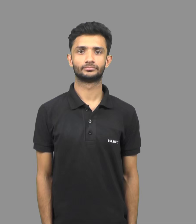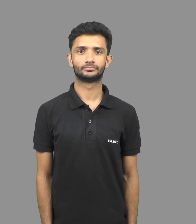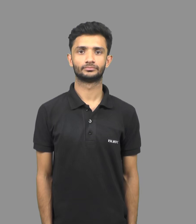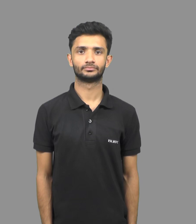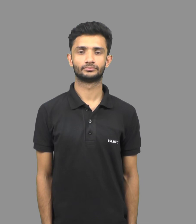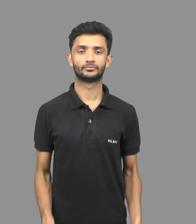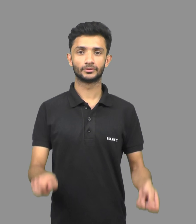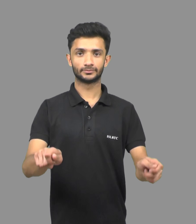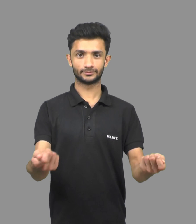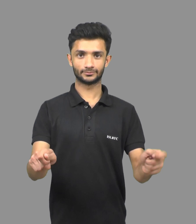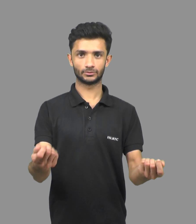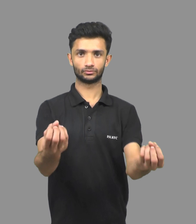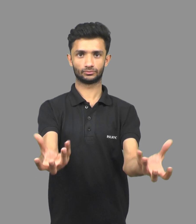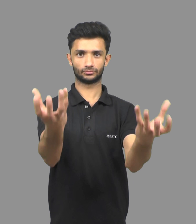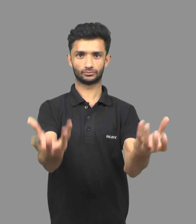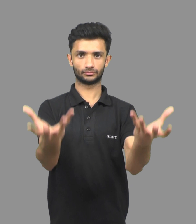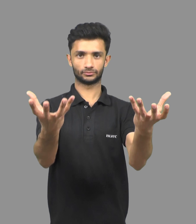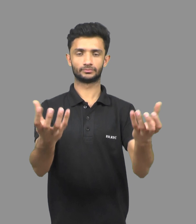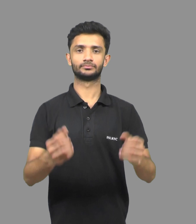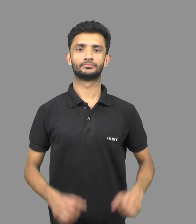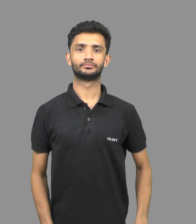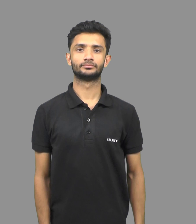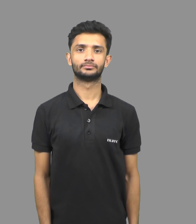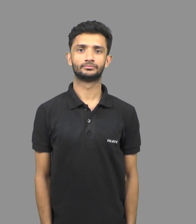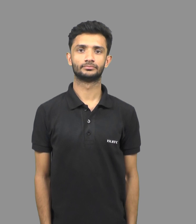Gas Stove